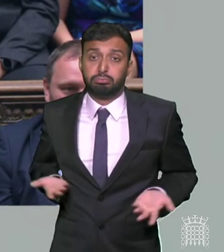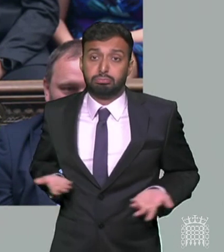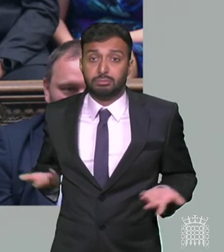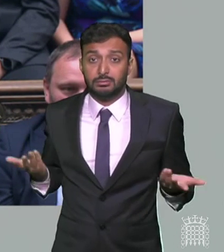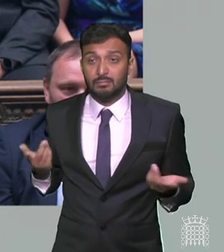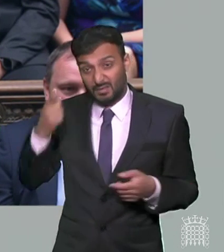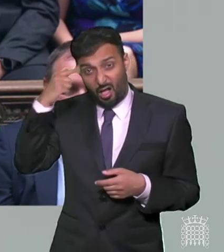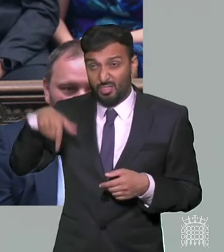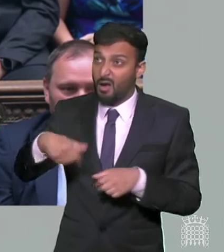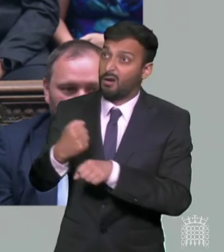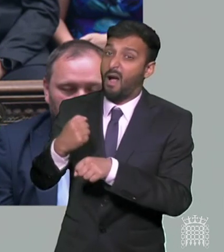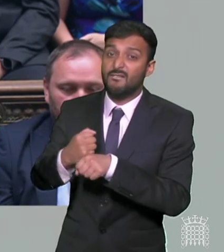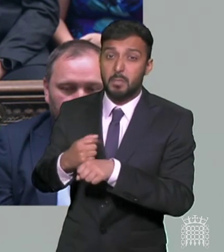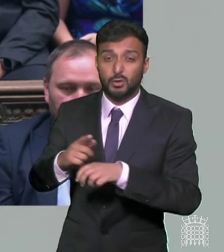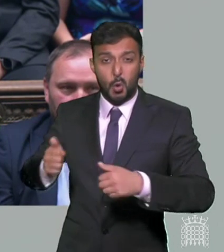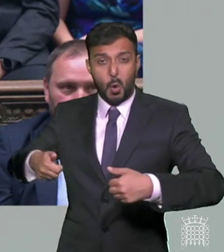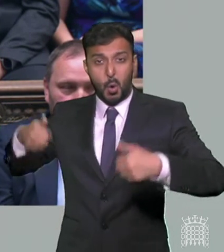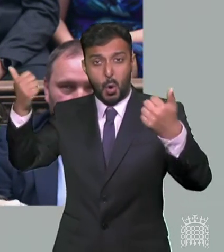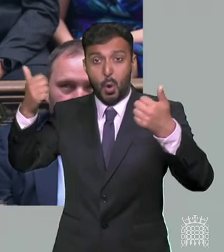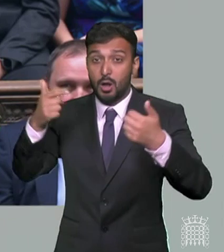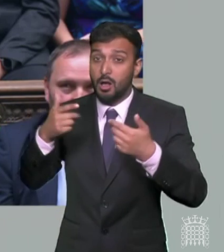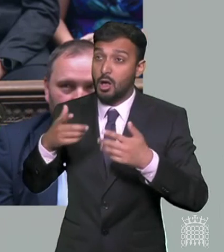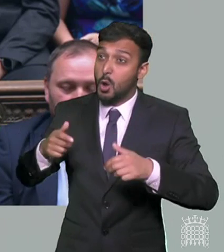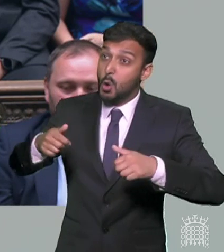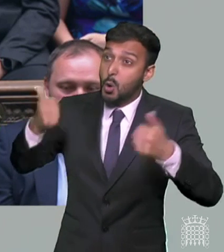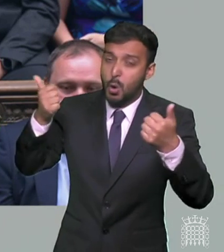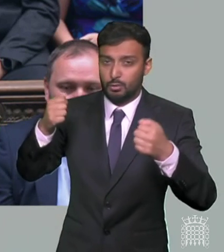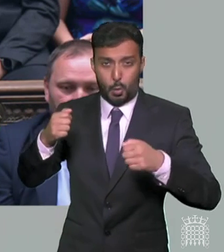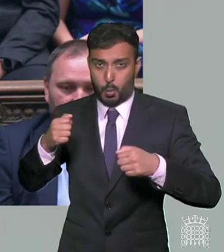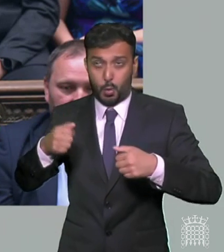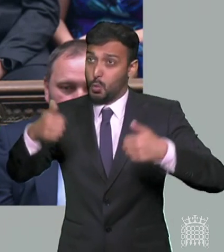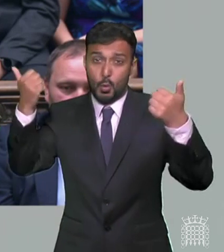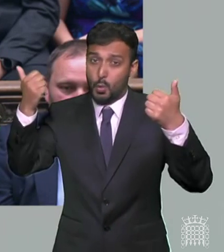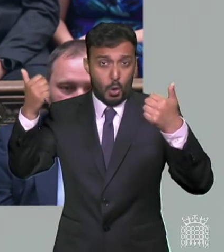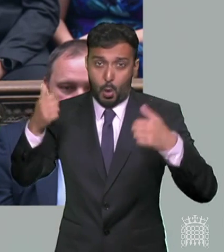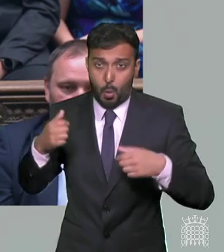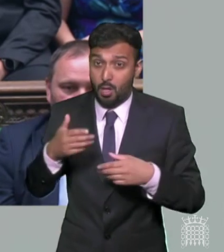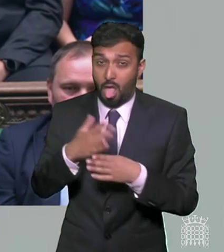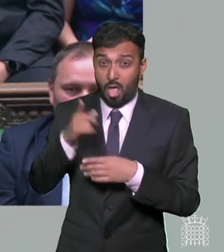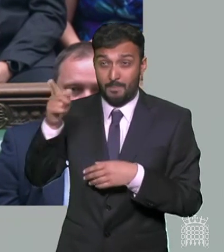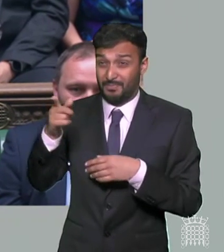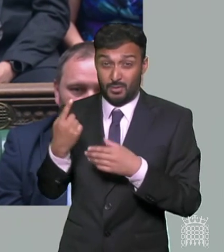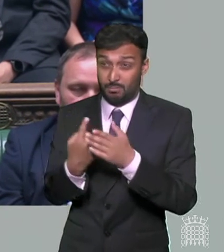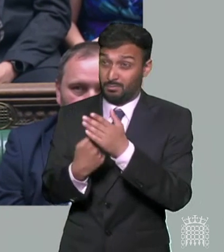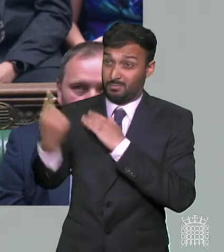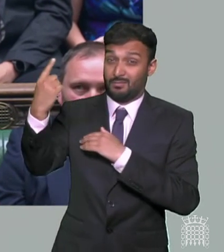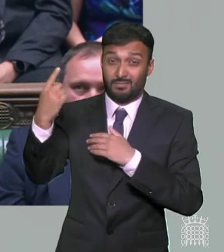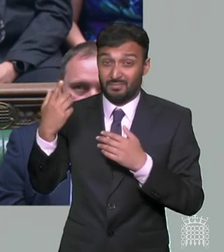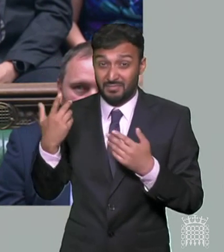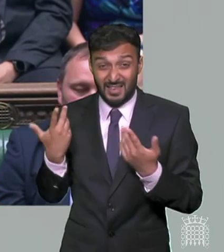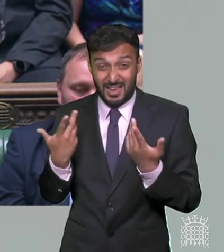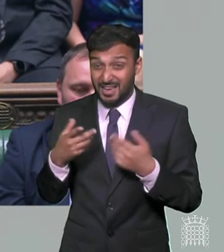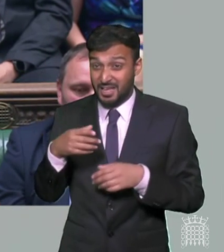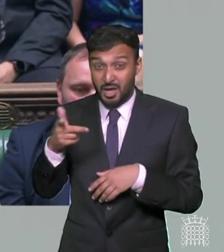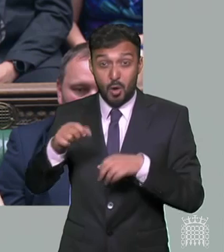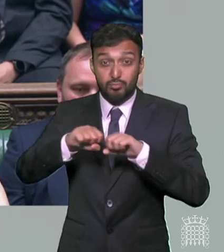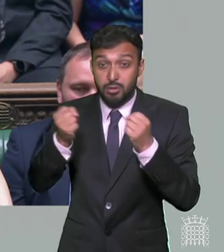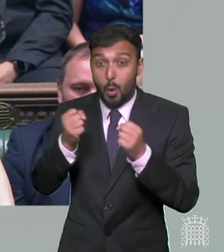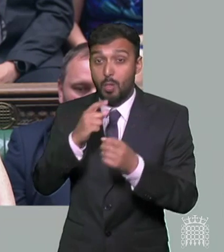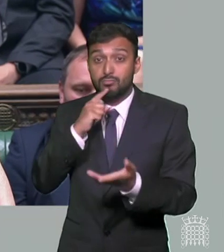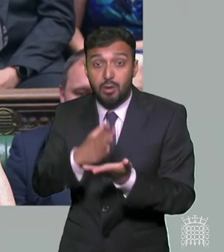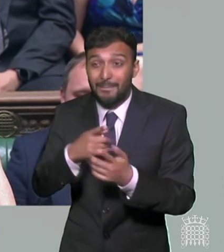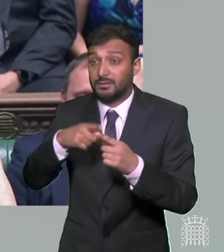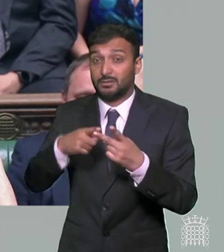Well, I agree that they have been exceptional, all right—an exceptional record on stagnant wages, rising poverty and broken promises.